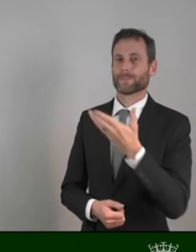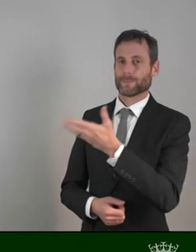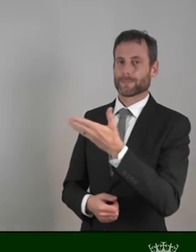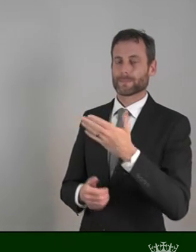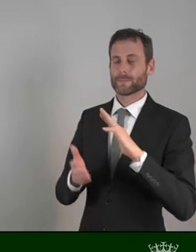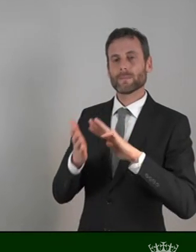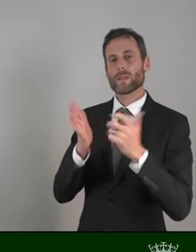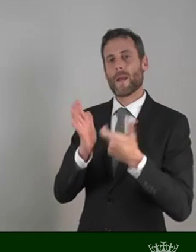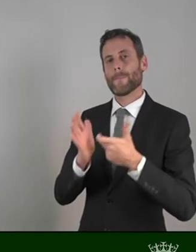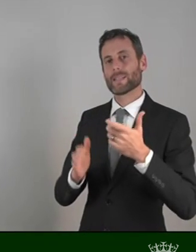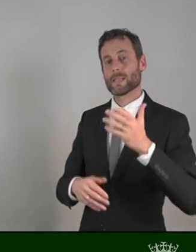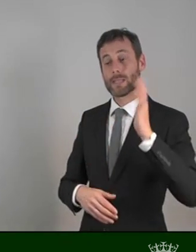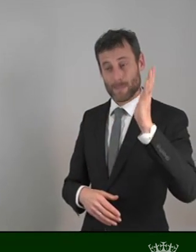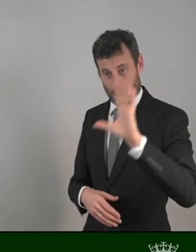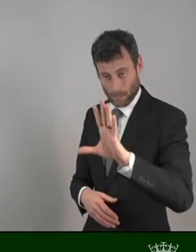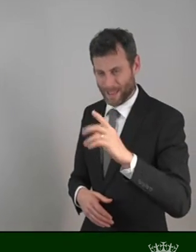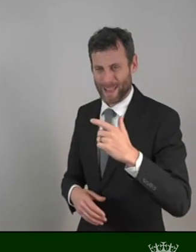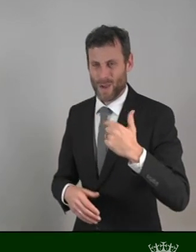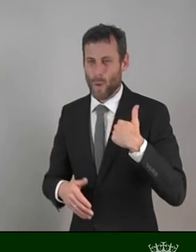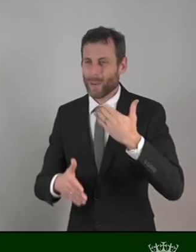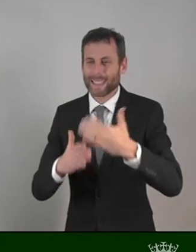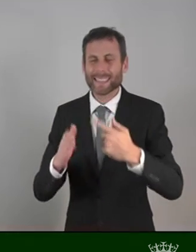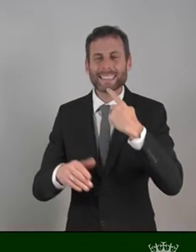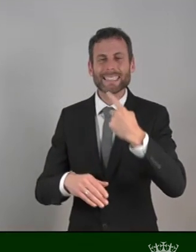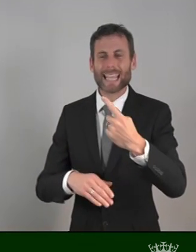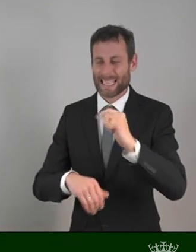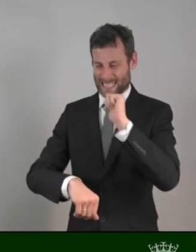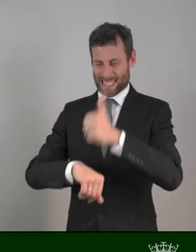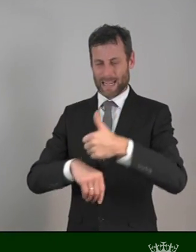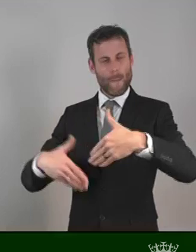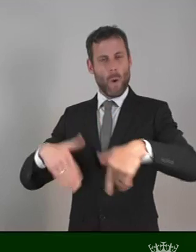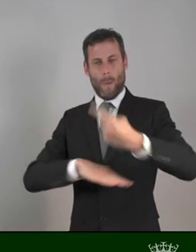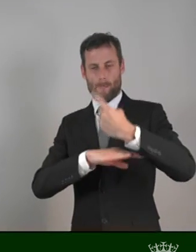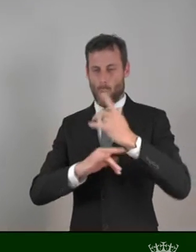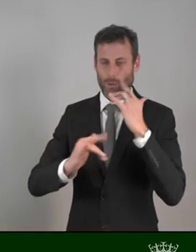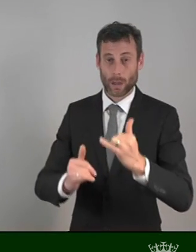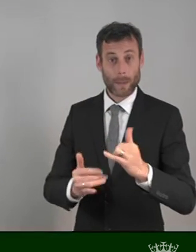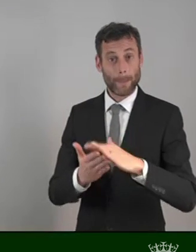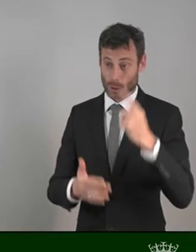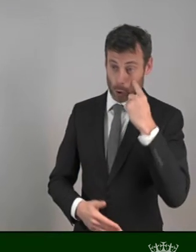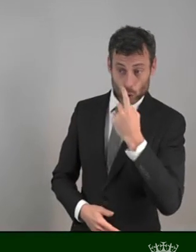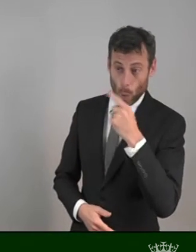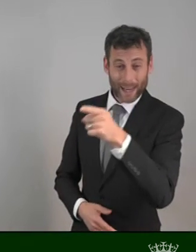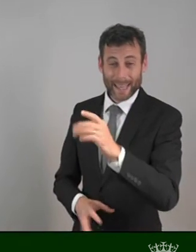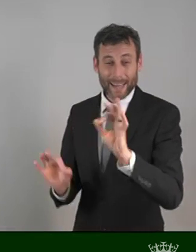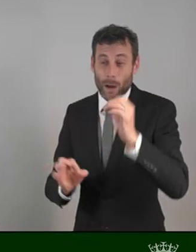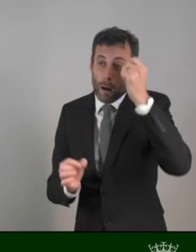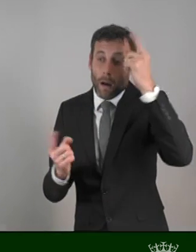Nobody is suggesting such a thing, and that confirms that the Prime Minister does not have a clue.